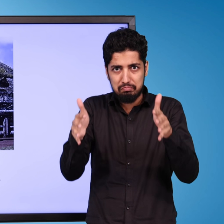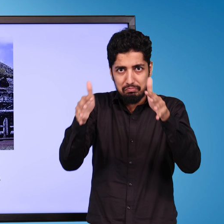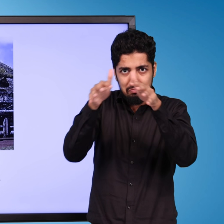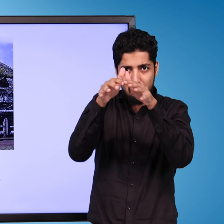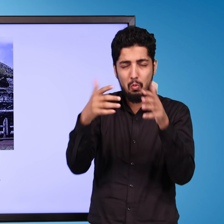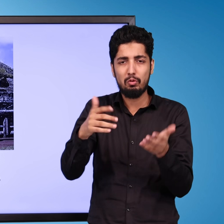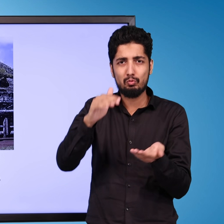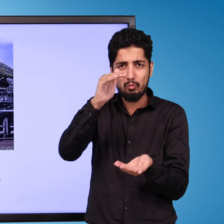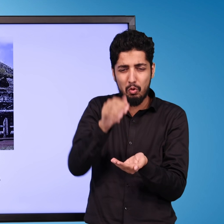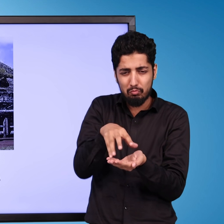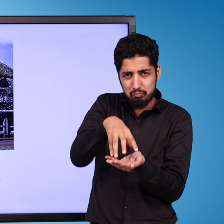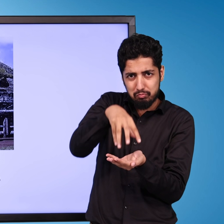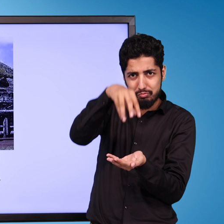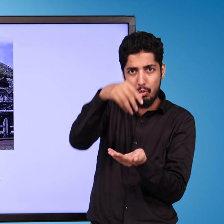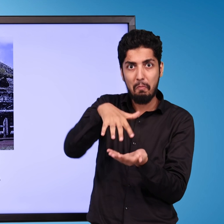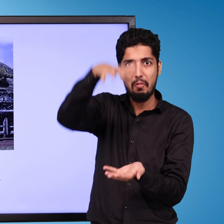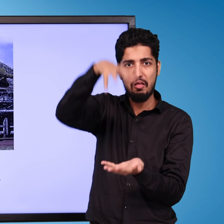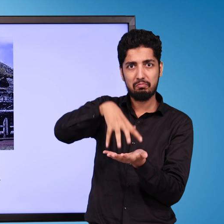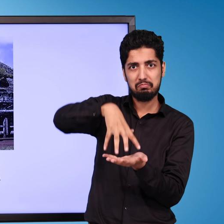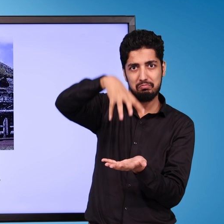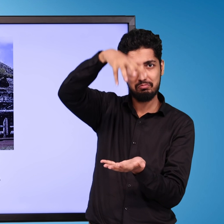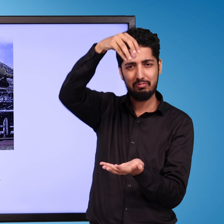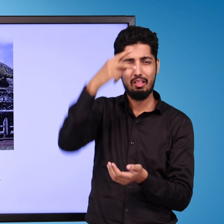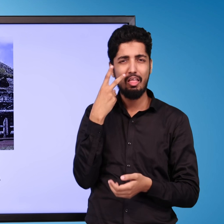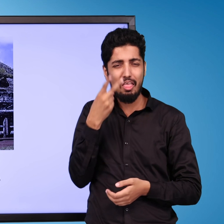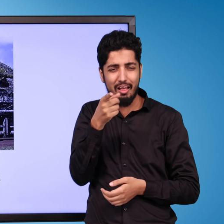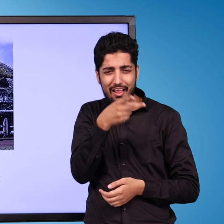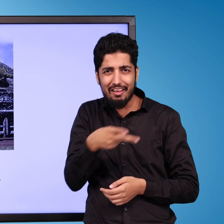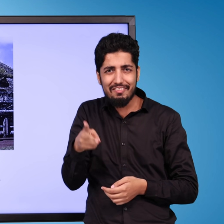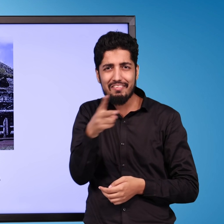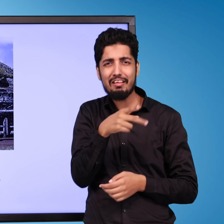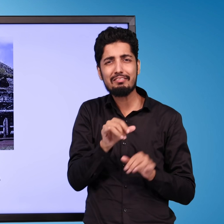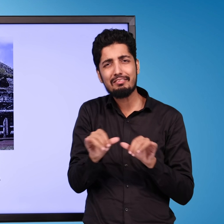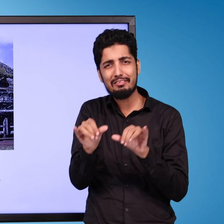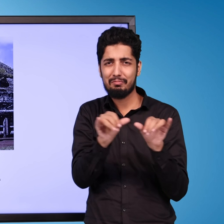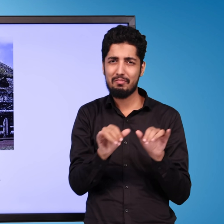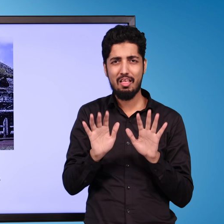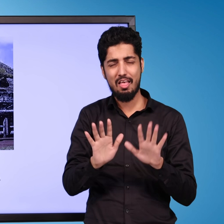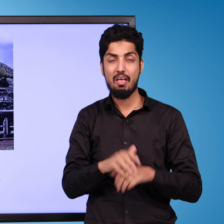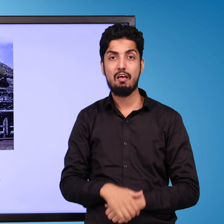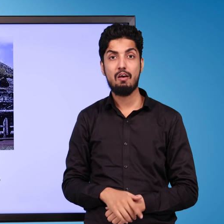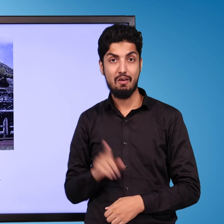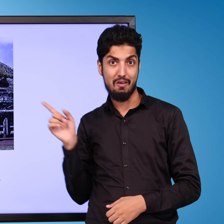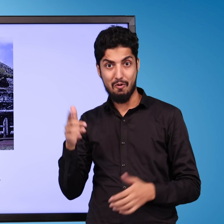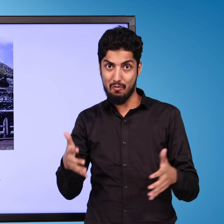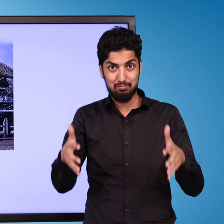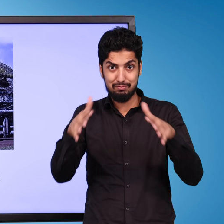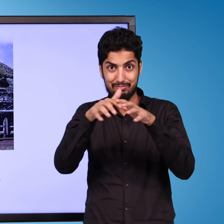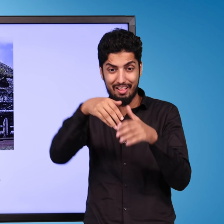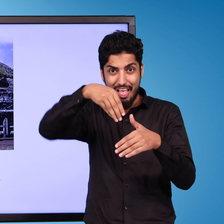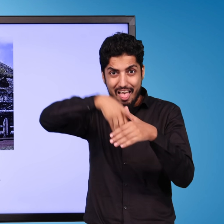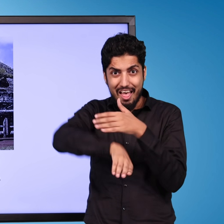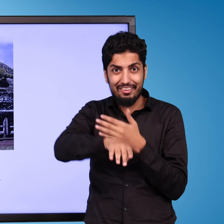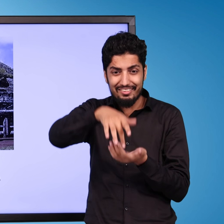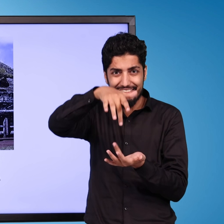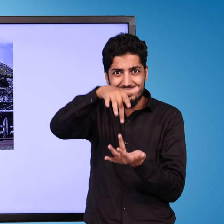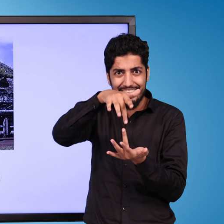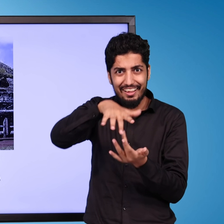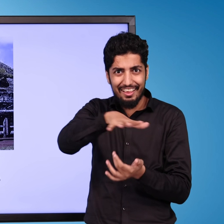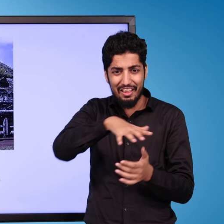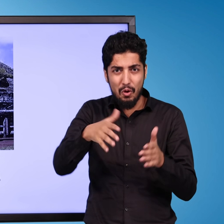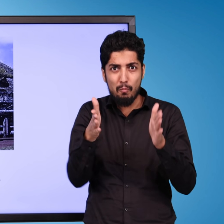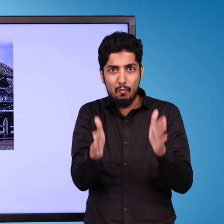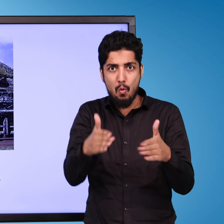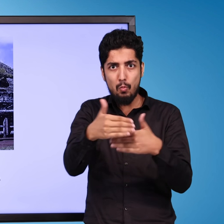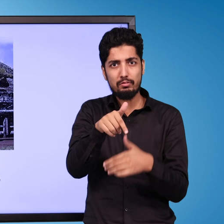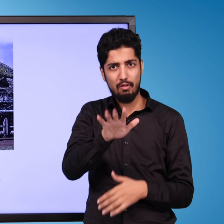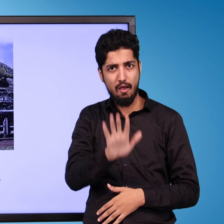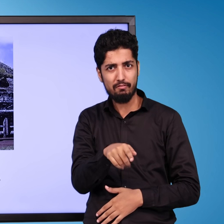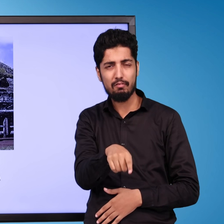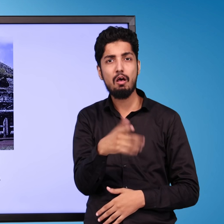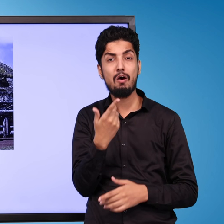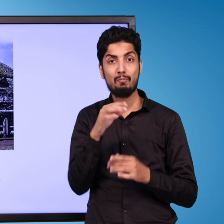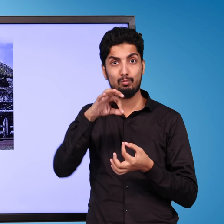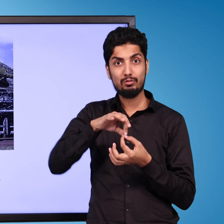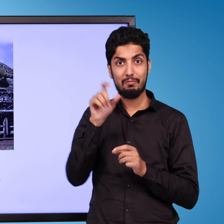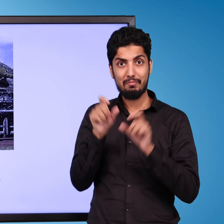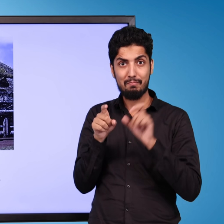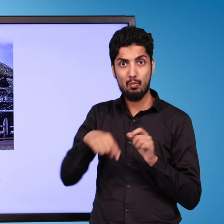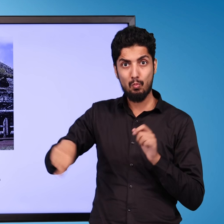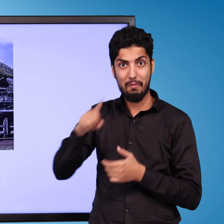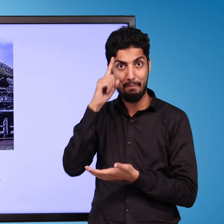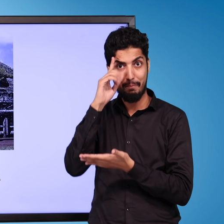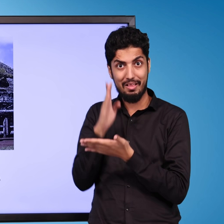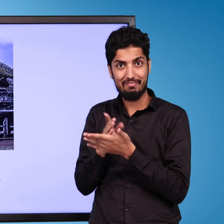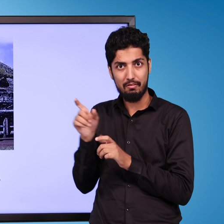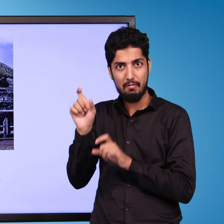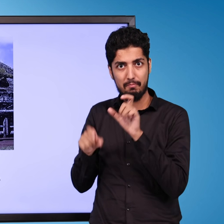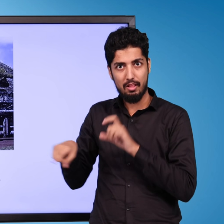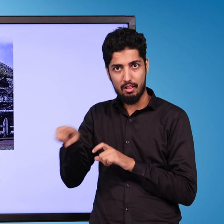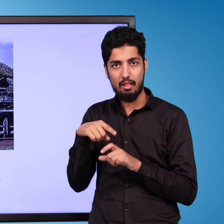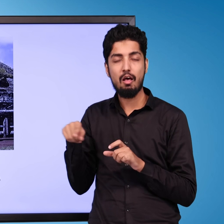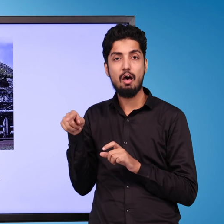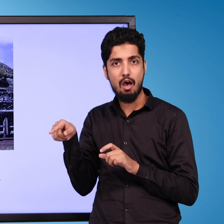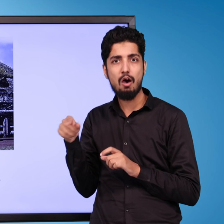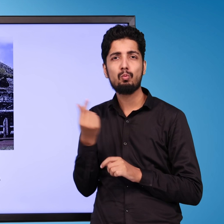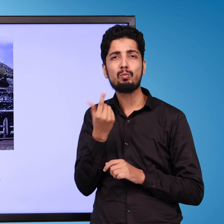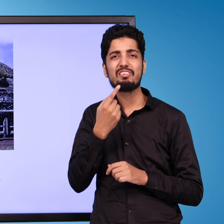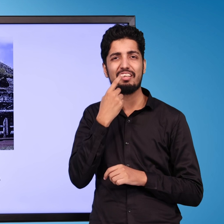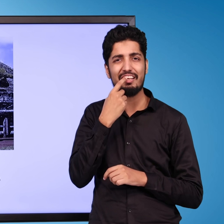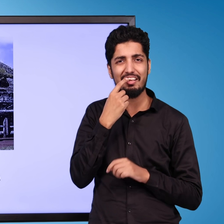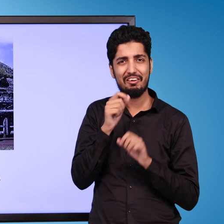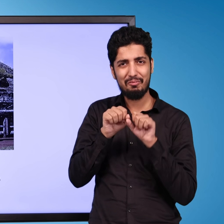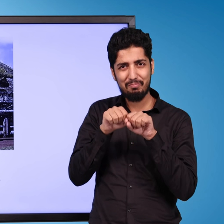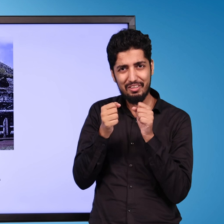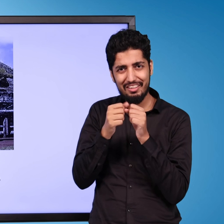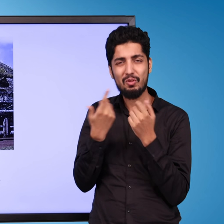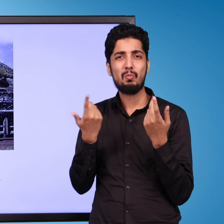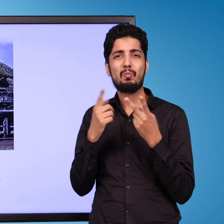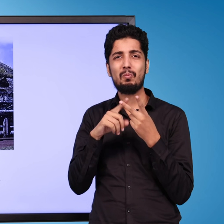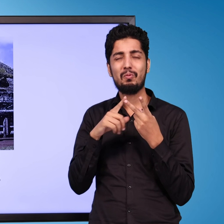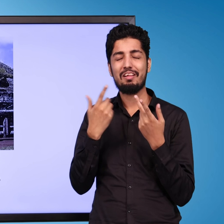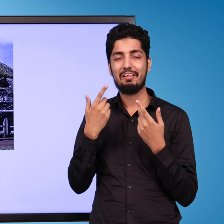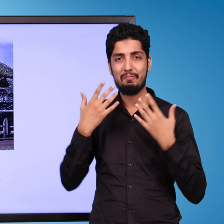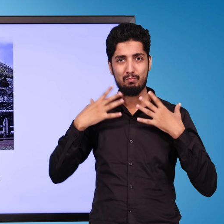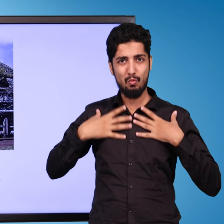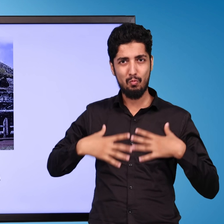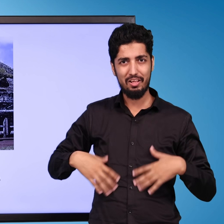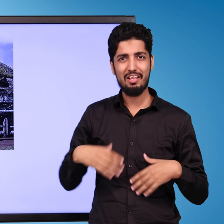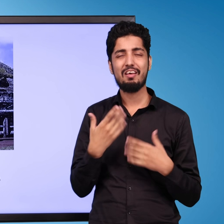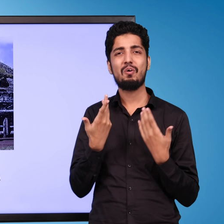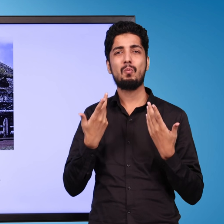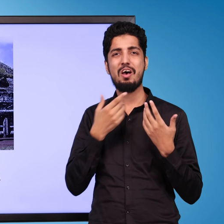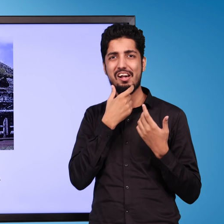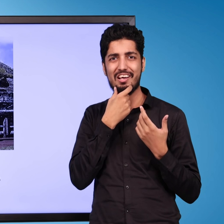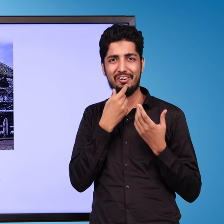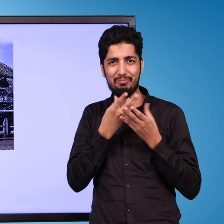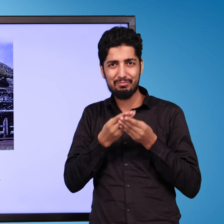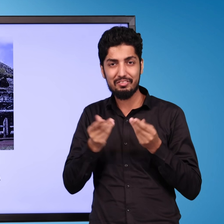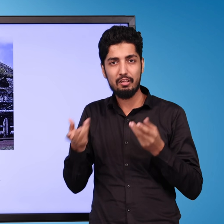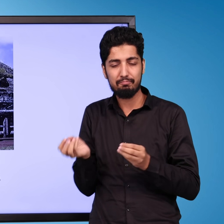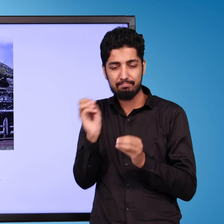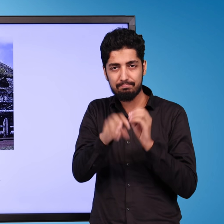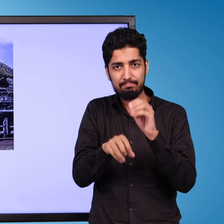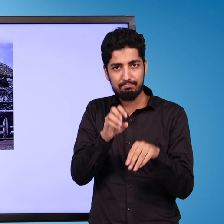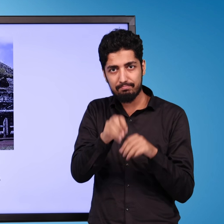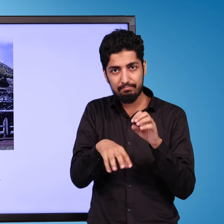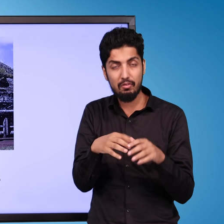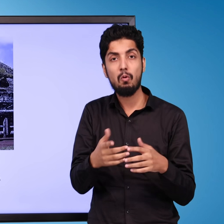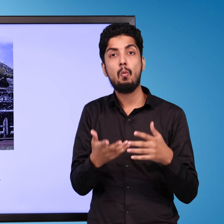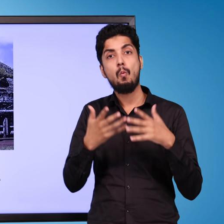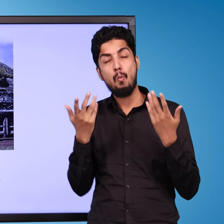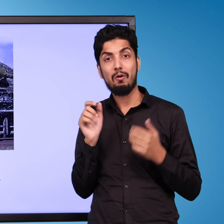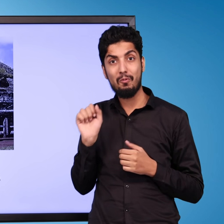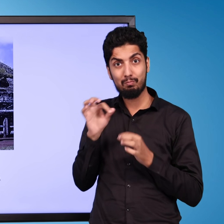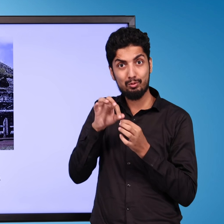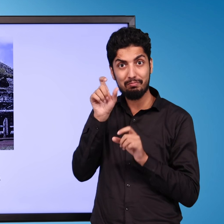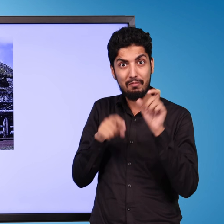For example, generally, there is a small box placed at the centre of the stupa. This may contain bodily remains (such as teeth, bone or ashes) of the Buddha or his followers,